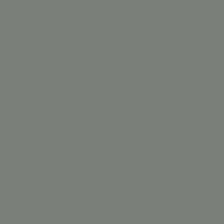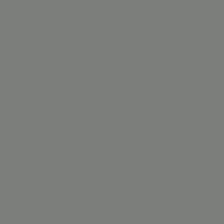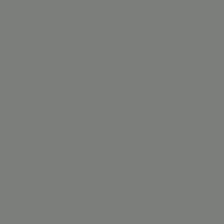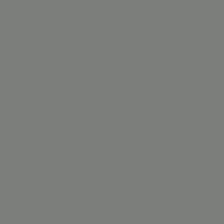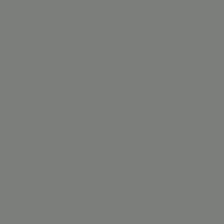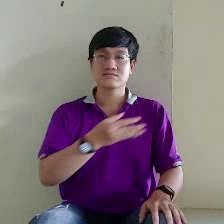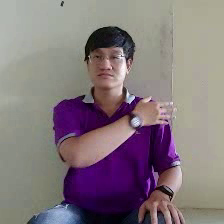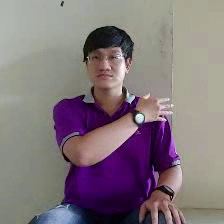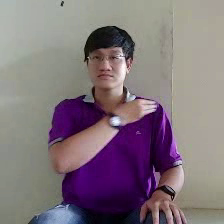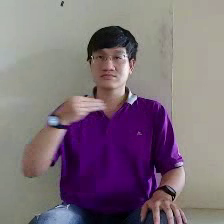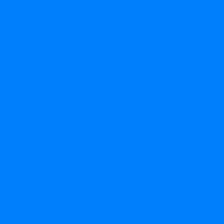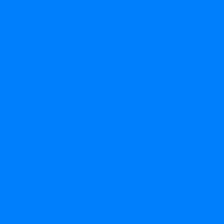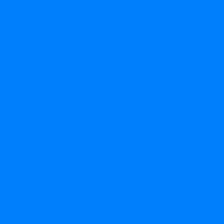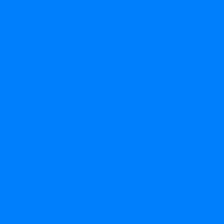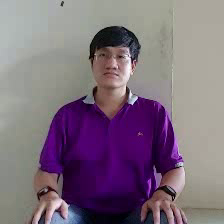Lây bệnh